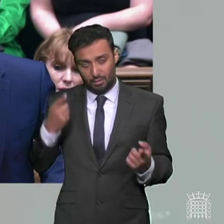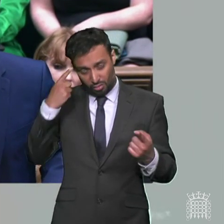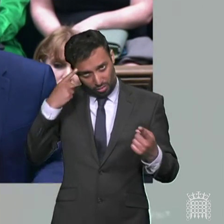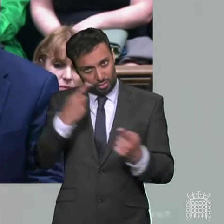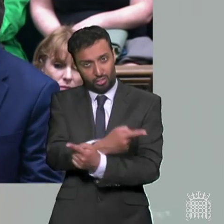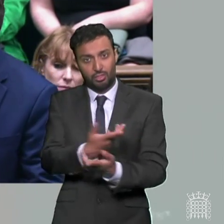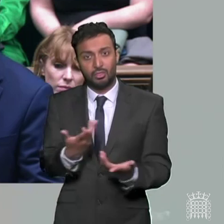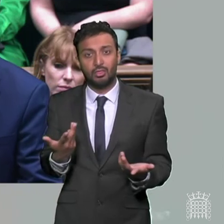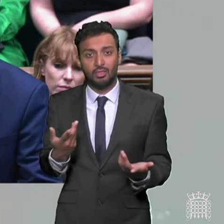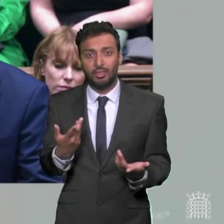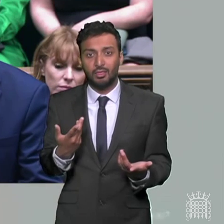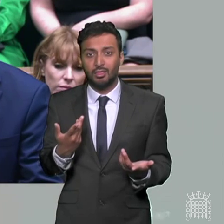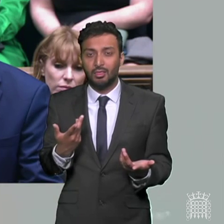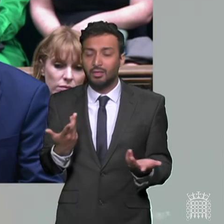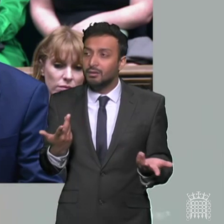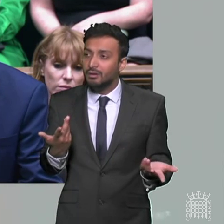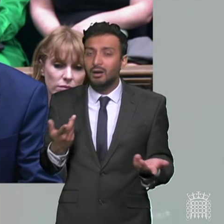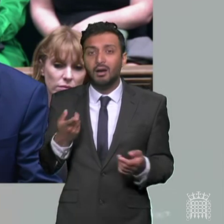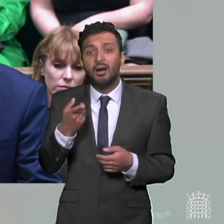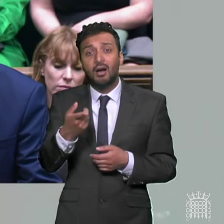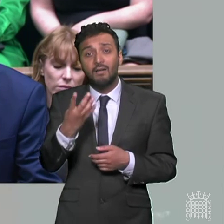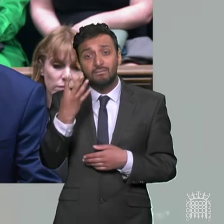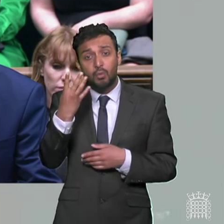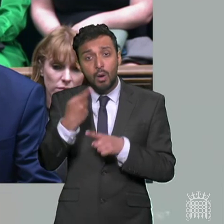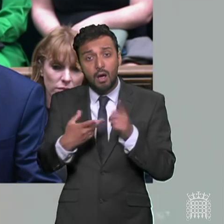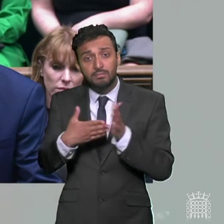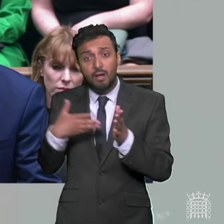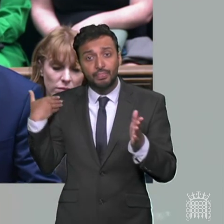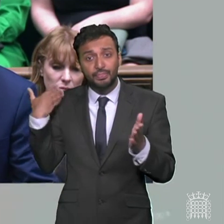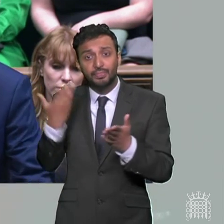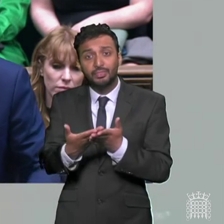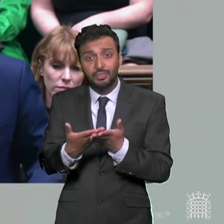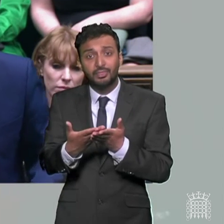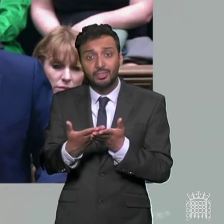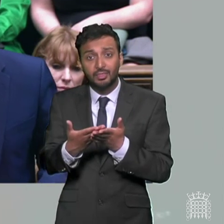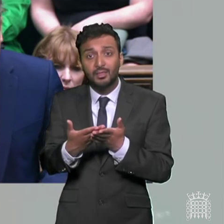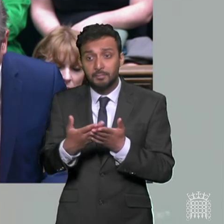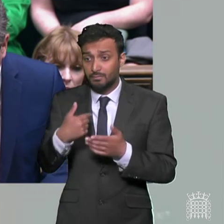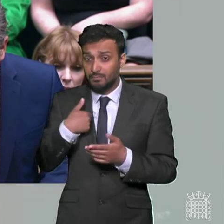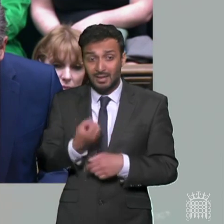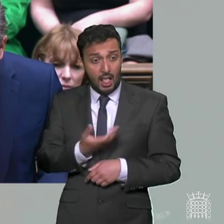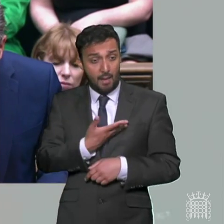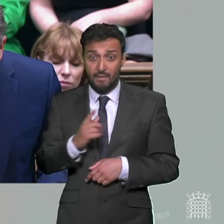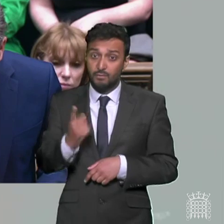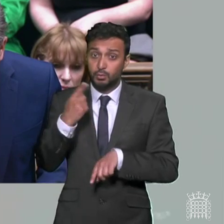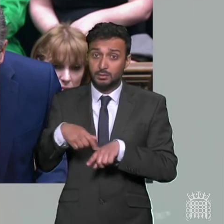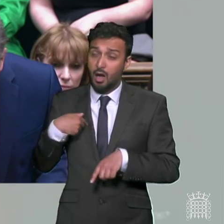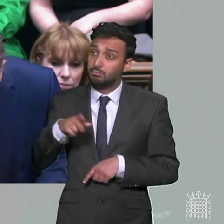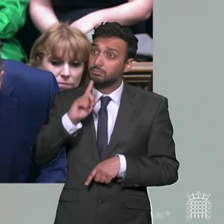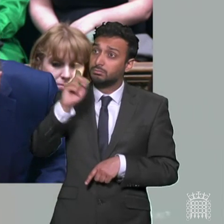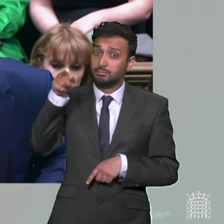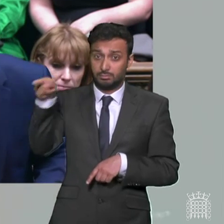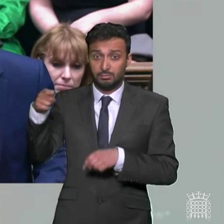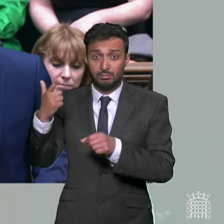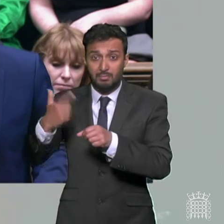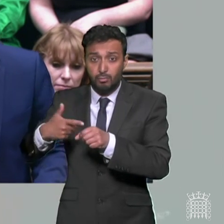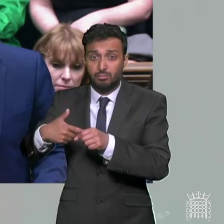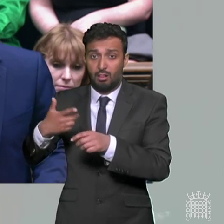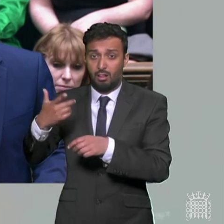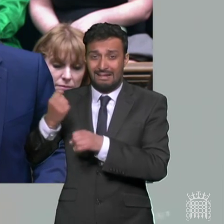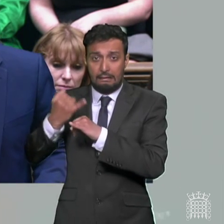It has been four and a half months since Labour first called for a windfall tax on oil and gas profits.